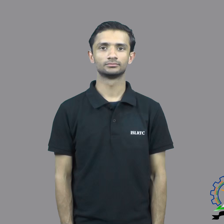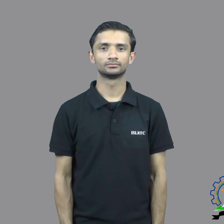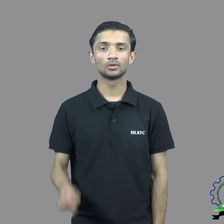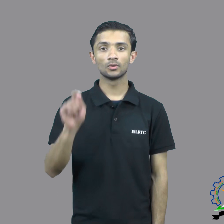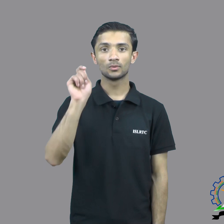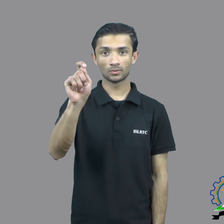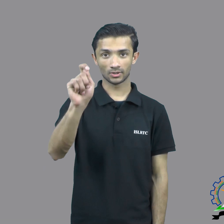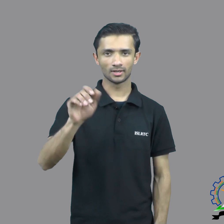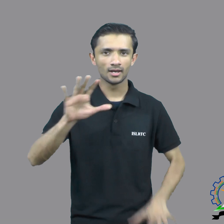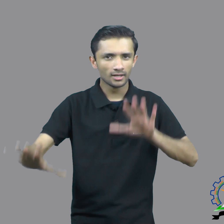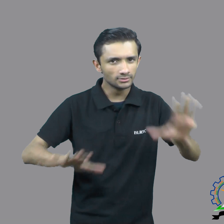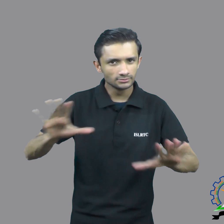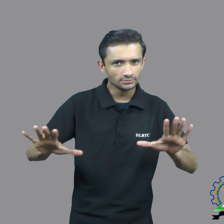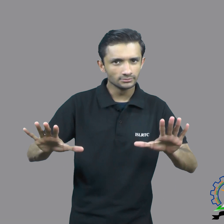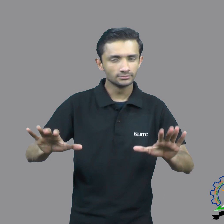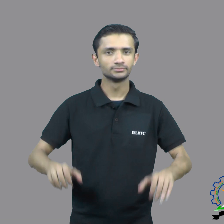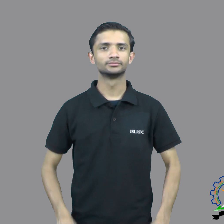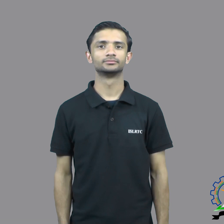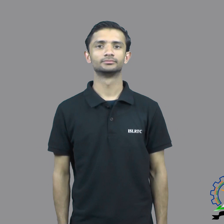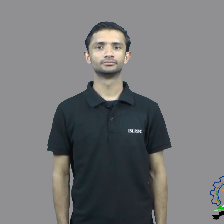Action